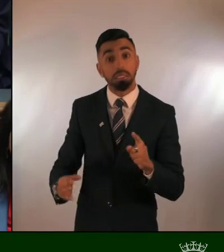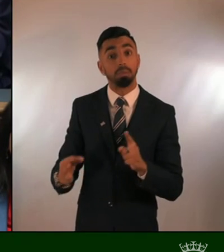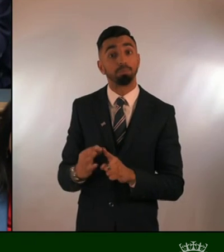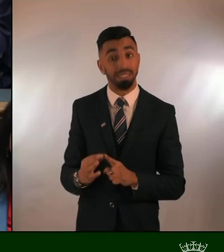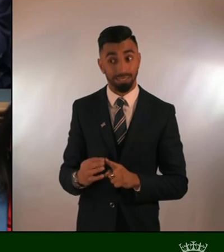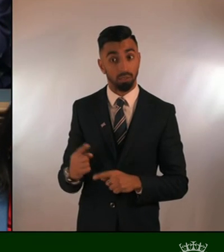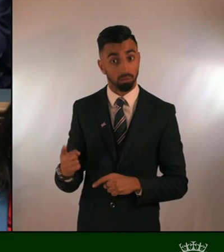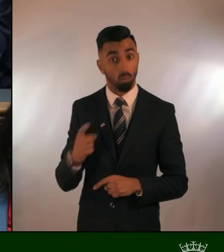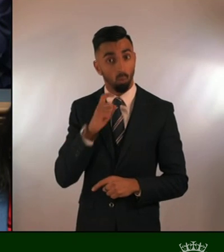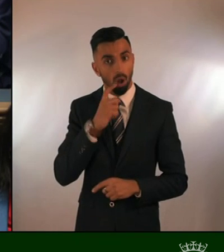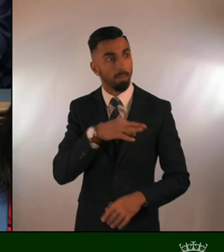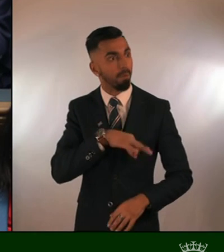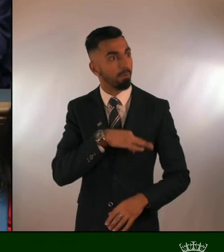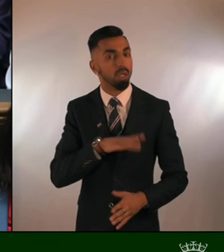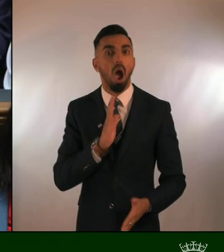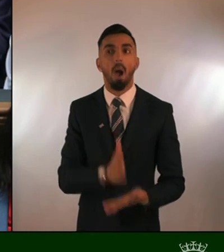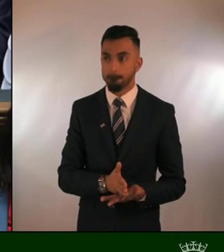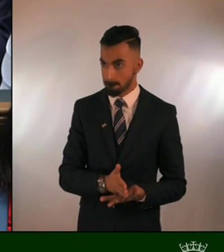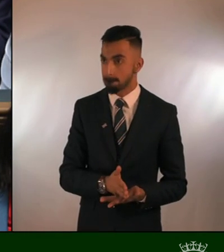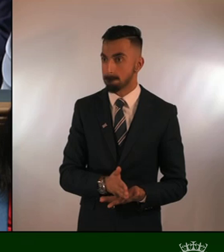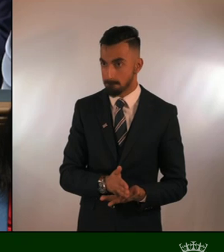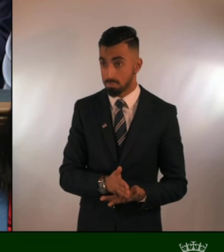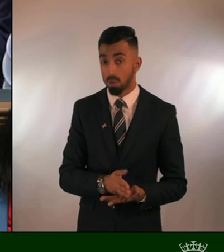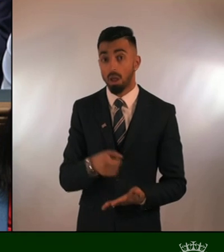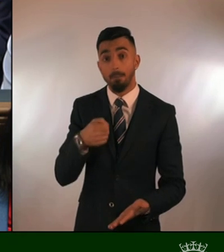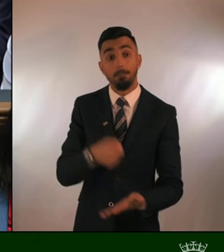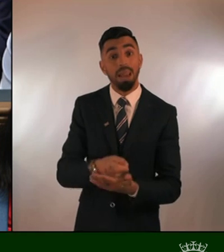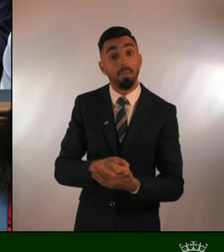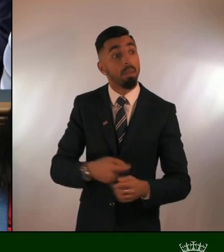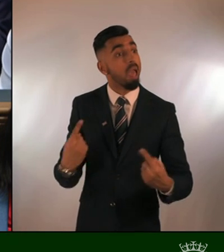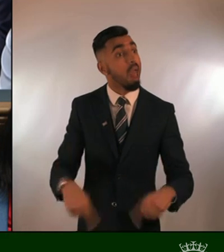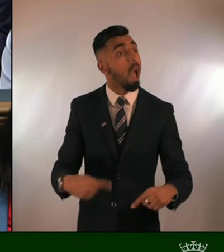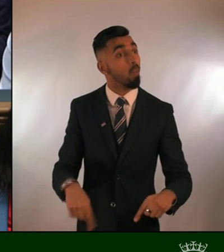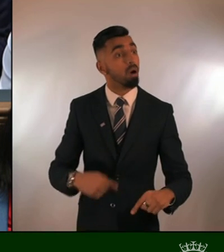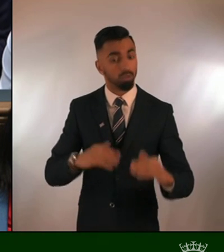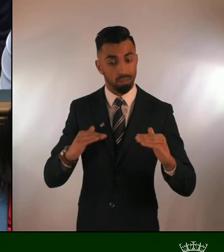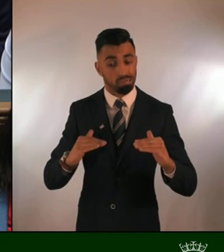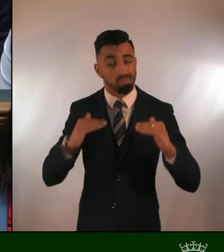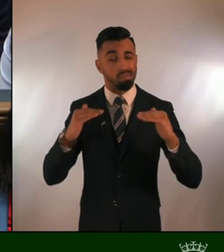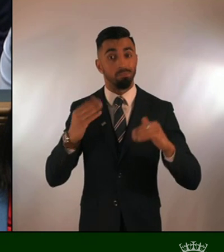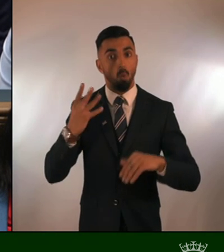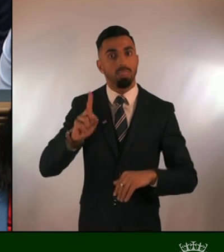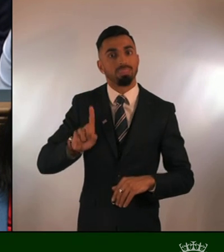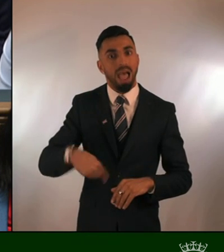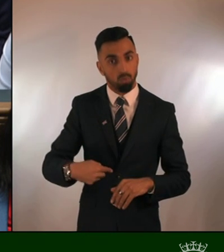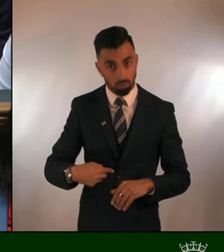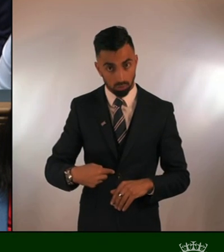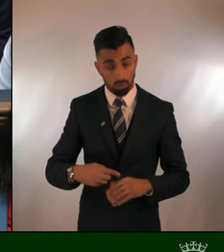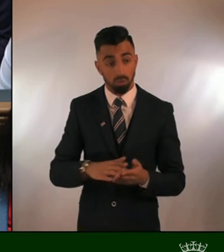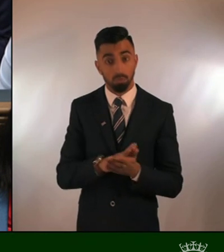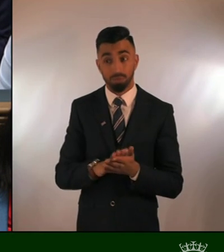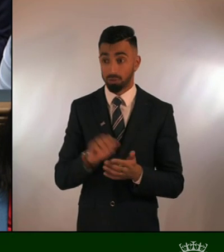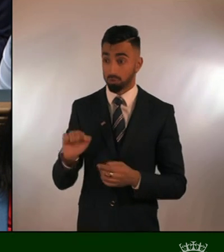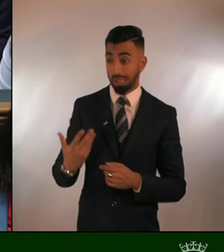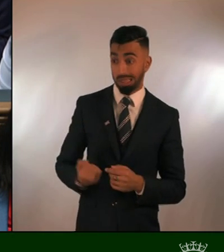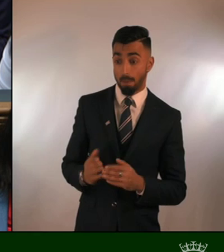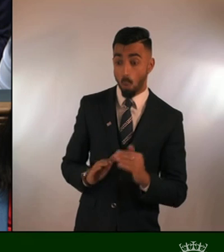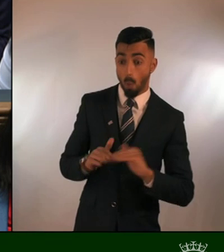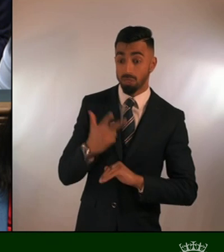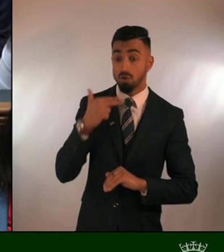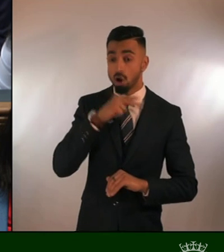At the same time, I am reducing the minimum annual allowance to £4,000, which will only impact those with incomes above £300,000.